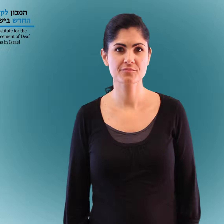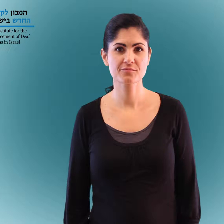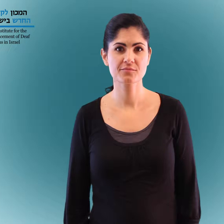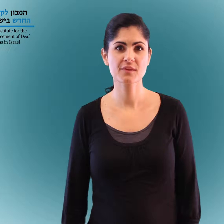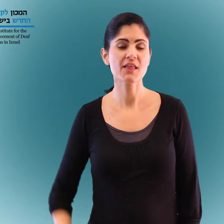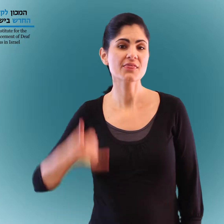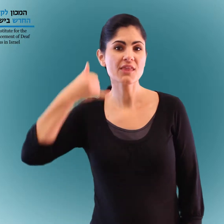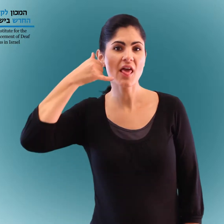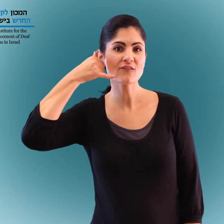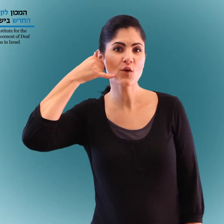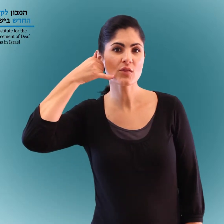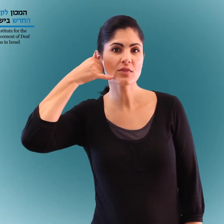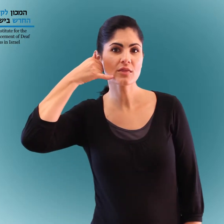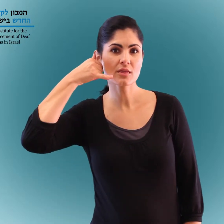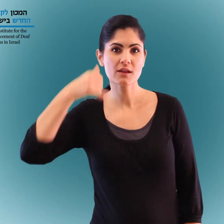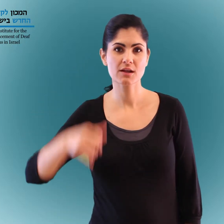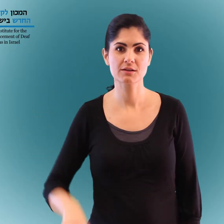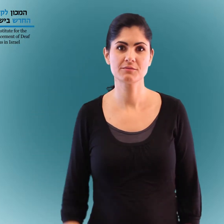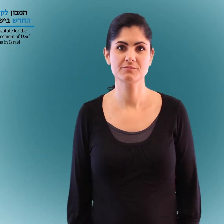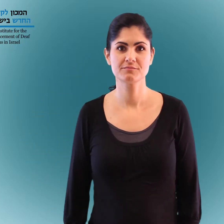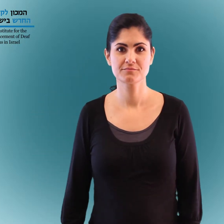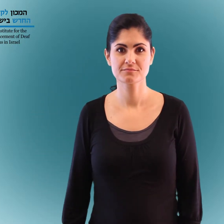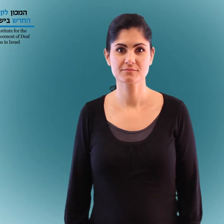טלפון